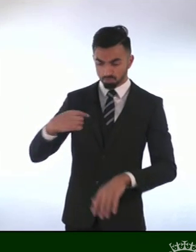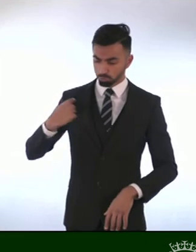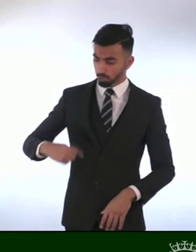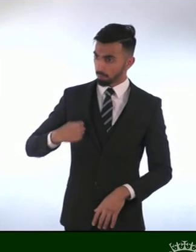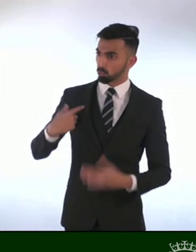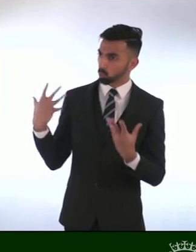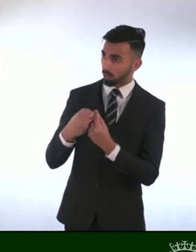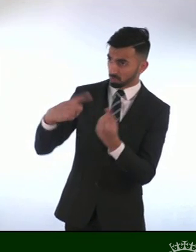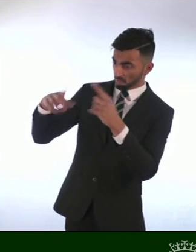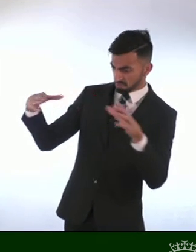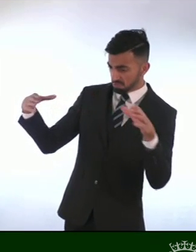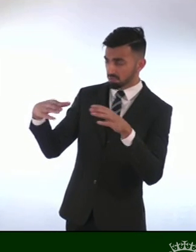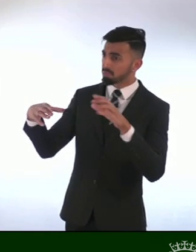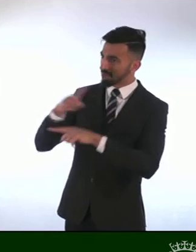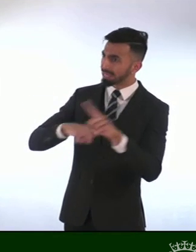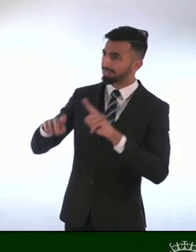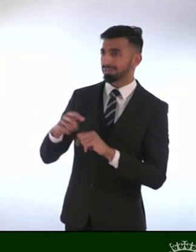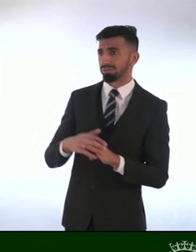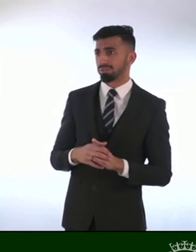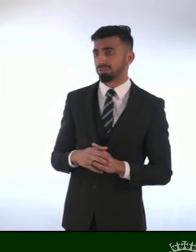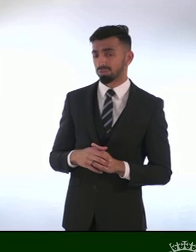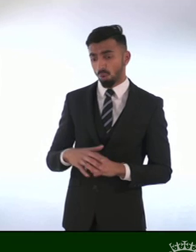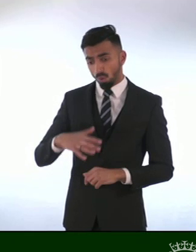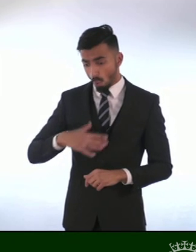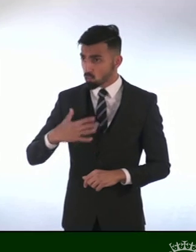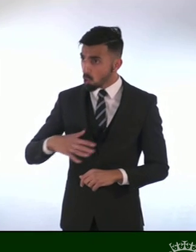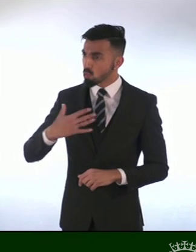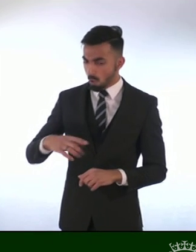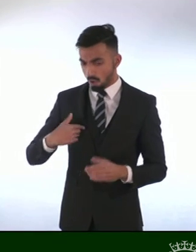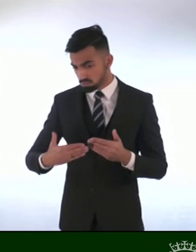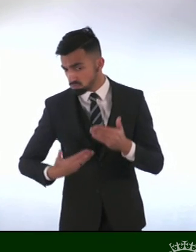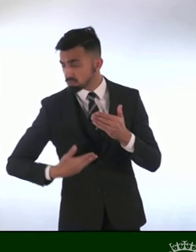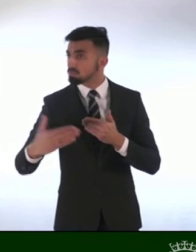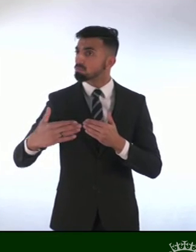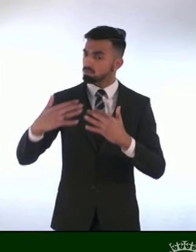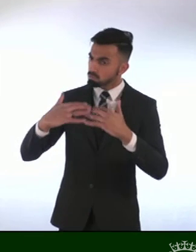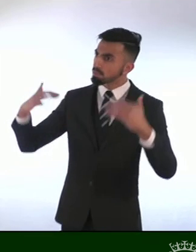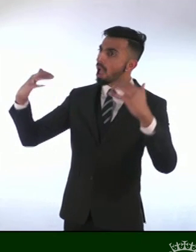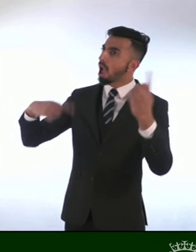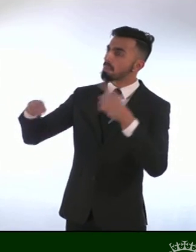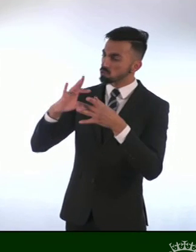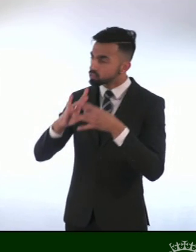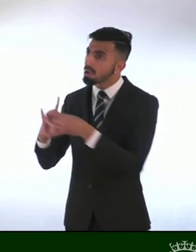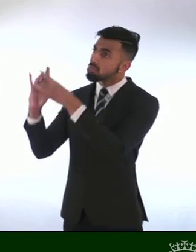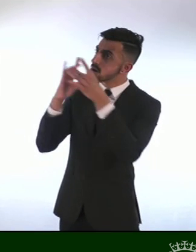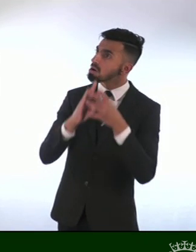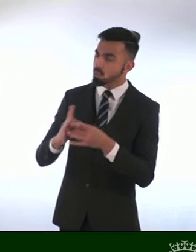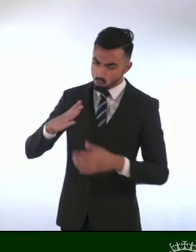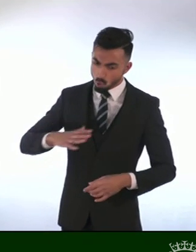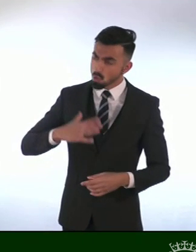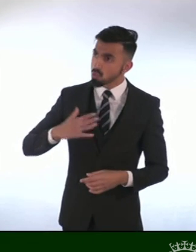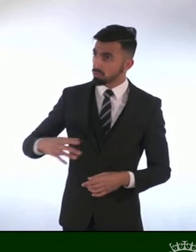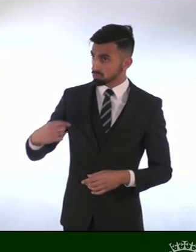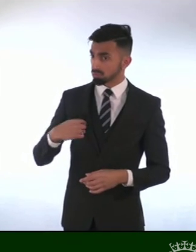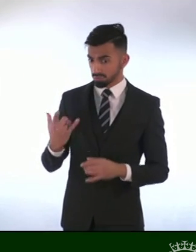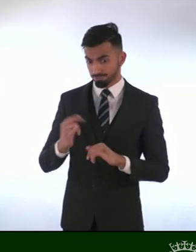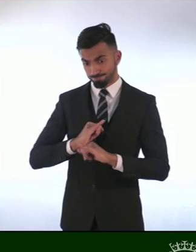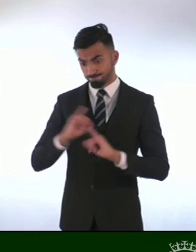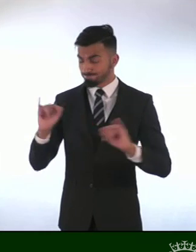It is very important that, as we go forward, we try to enlist a consensus in this House about how to support people throughout the crisis.